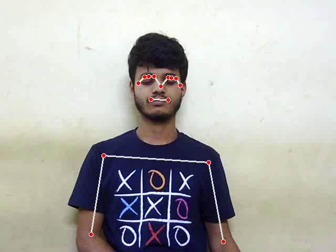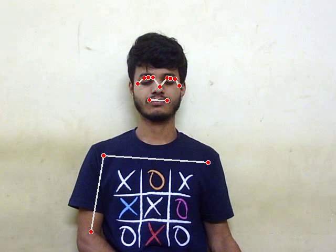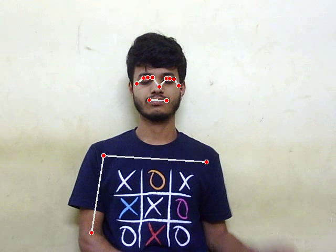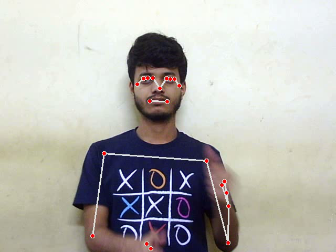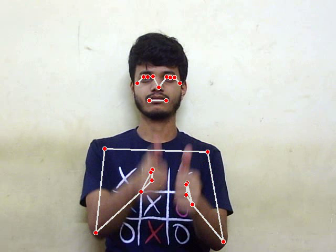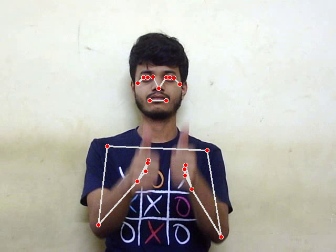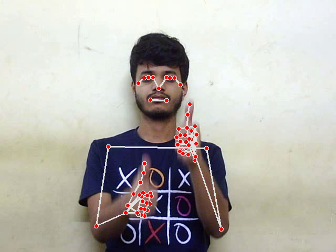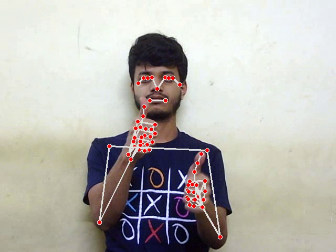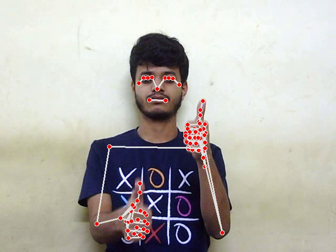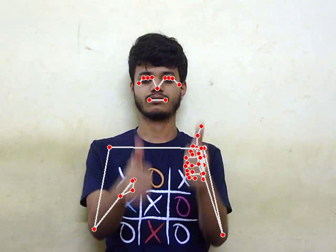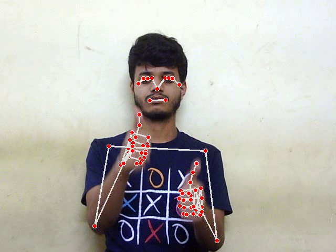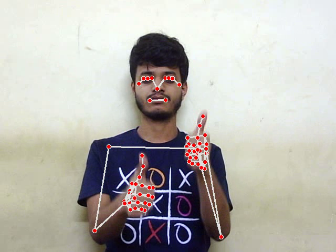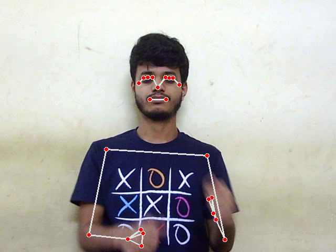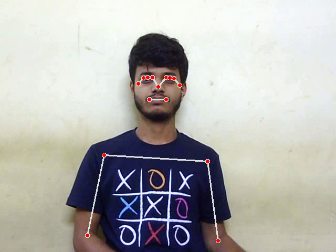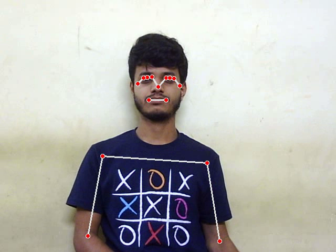which